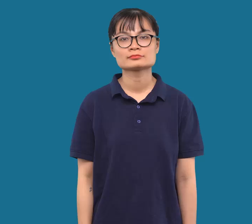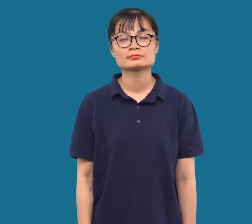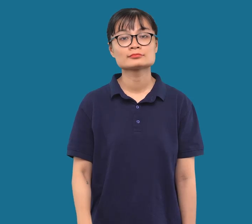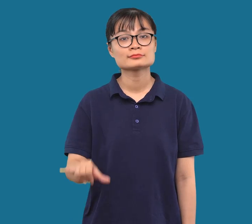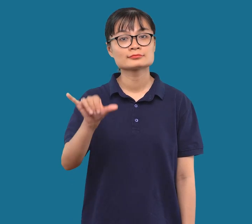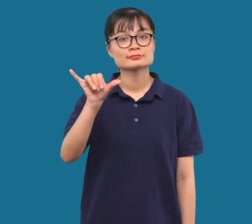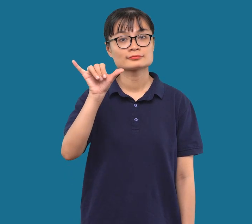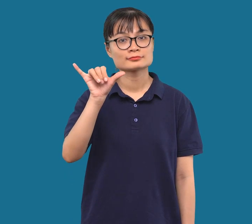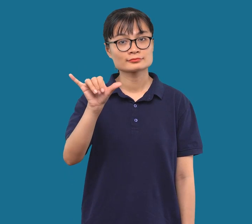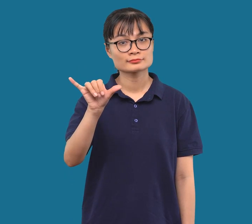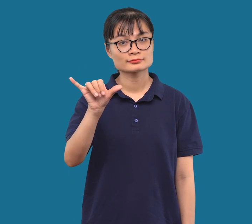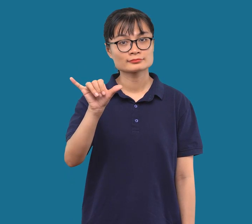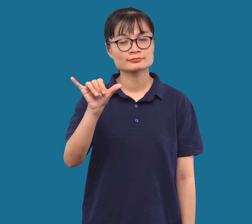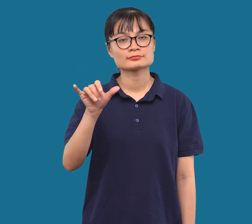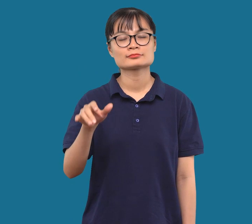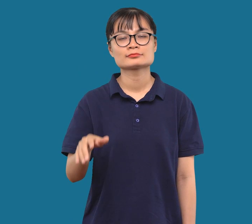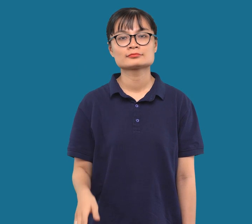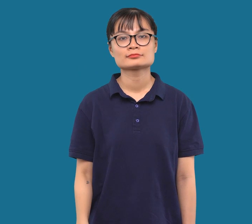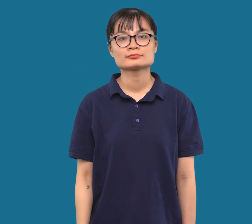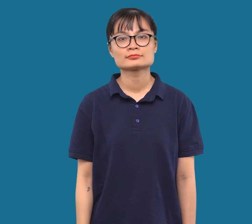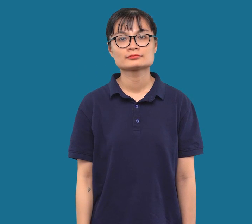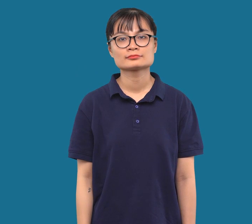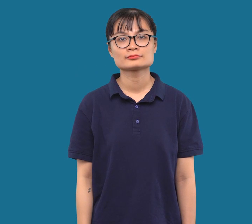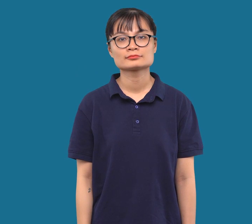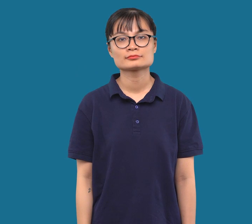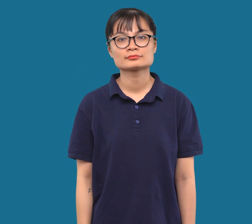6